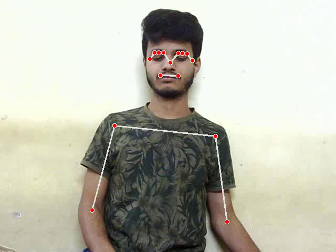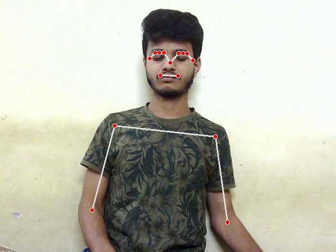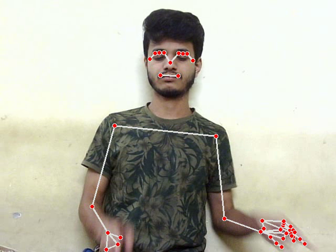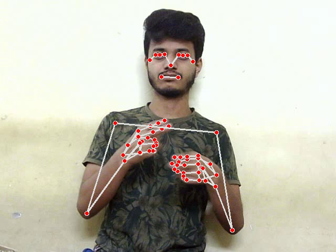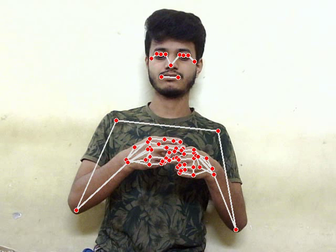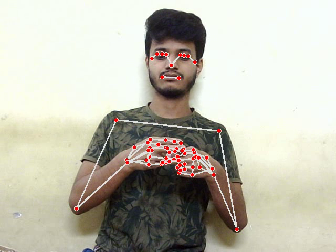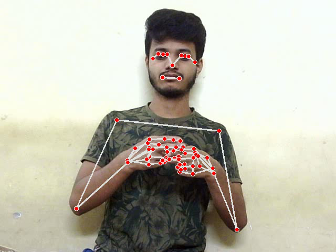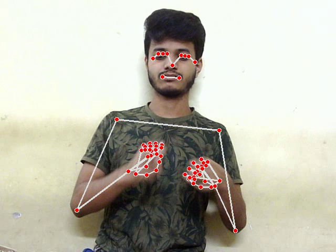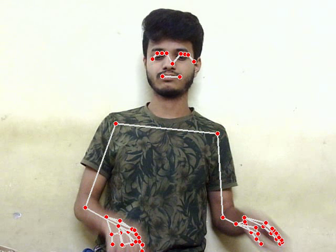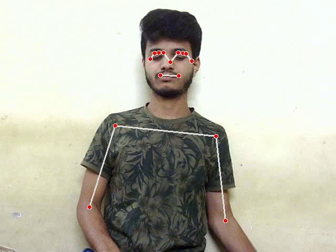name